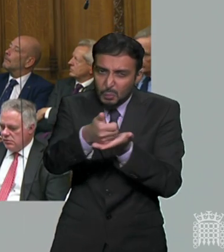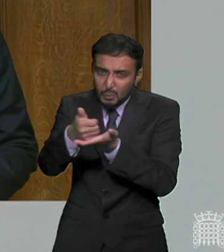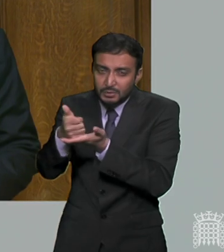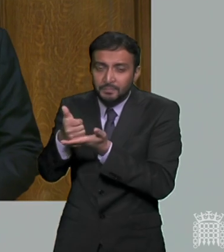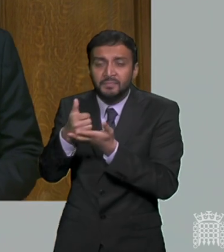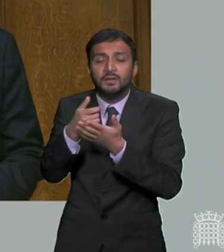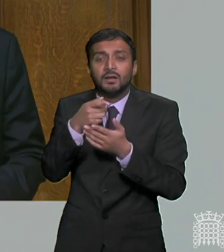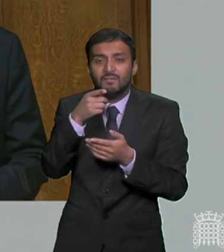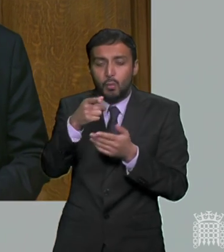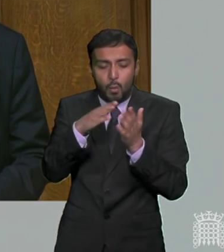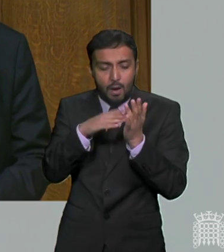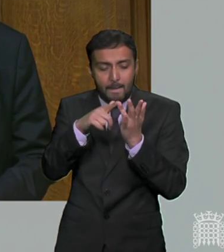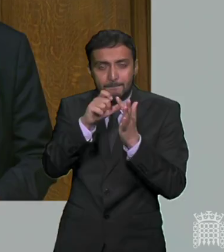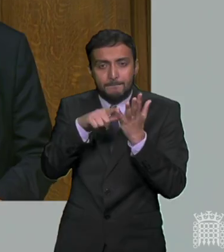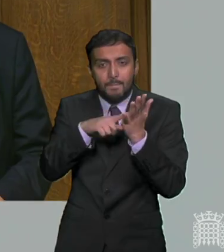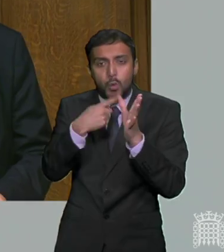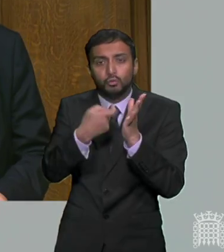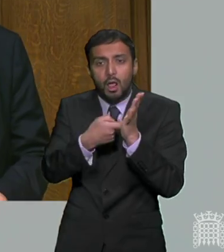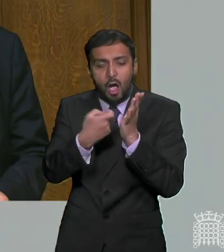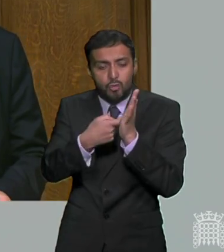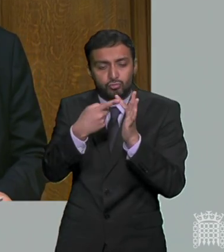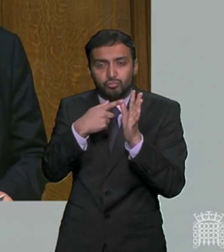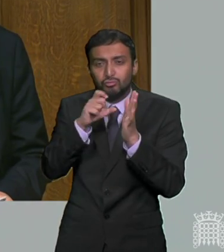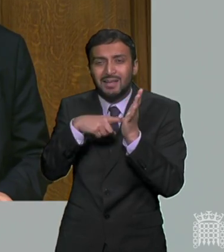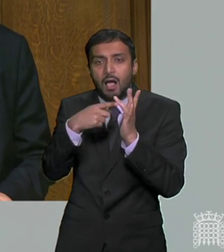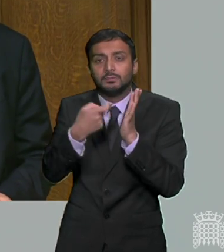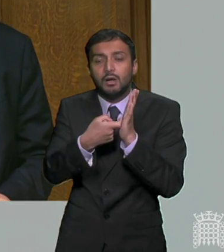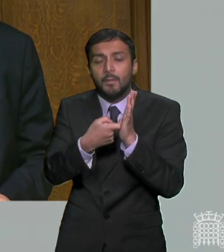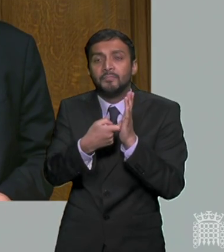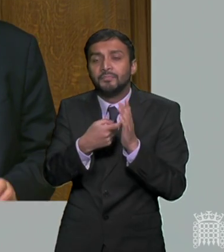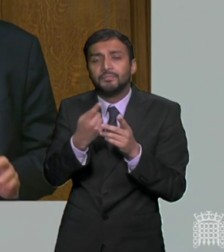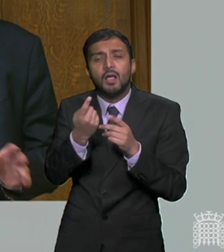A few other countries have woken up and are seriously investing in SMRs.